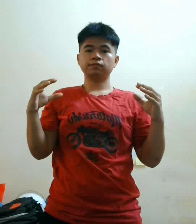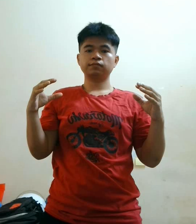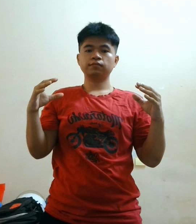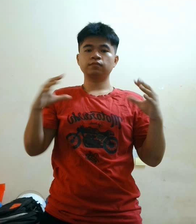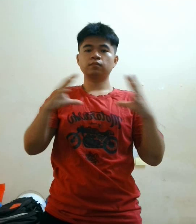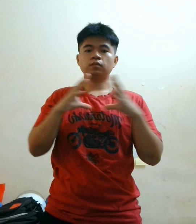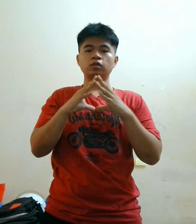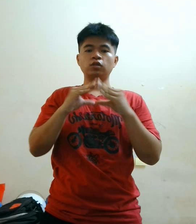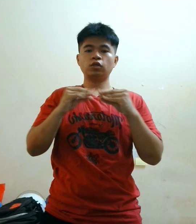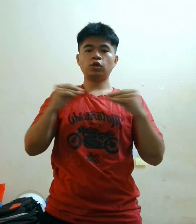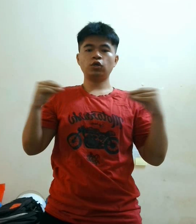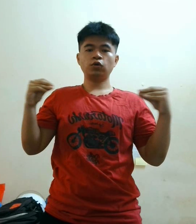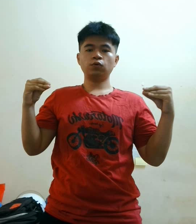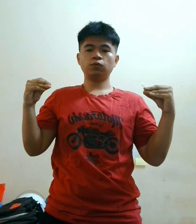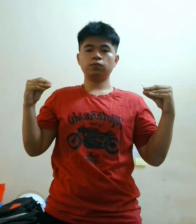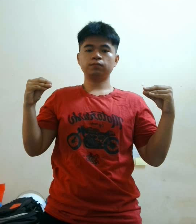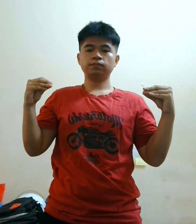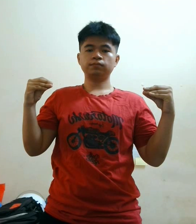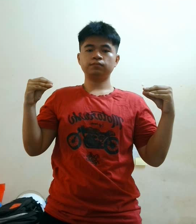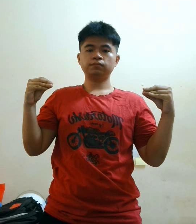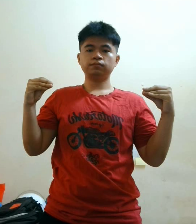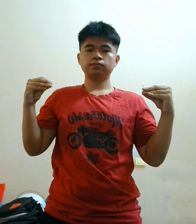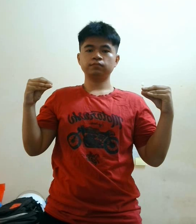nhieu